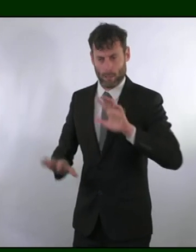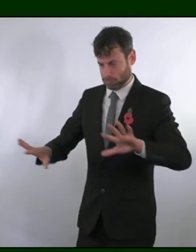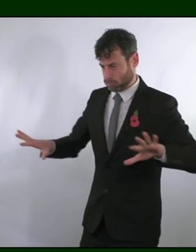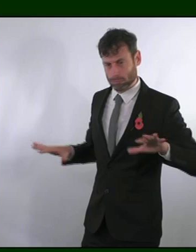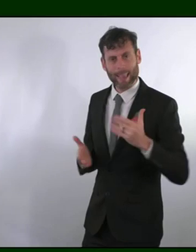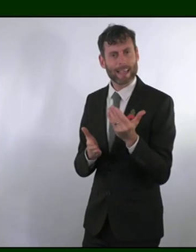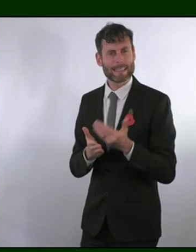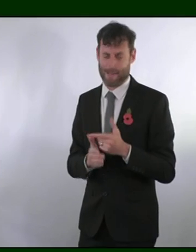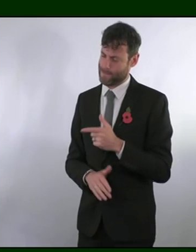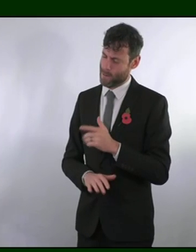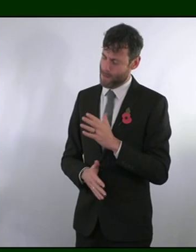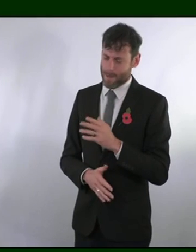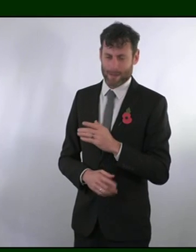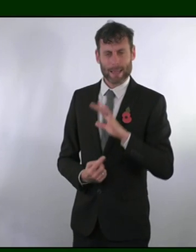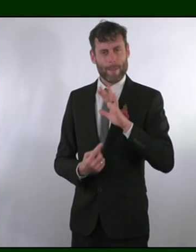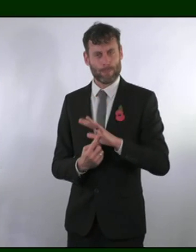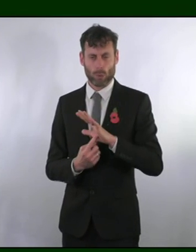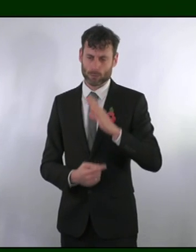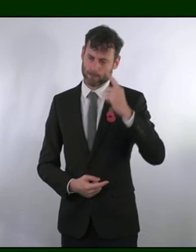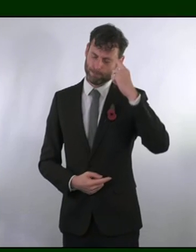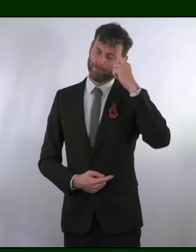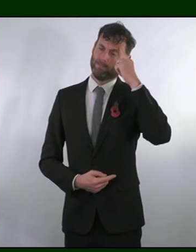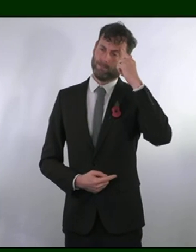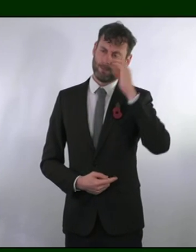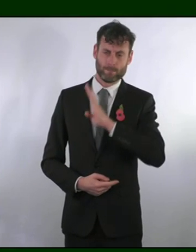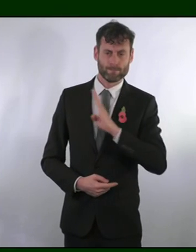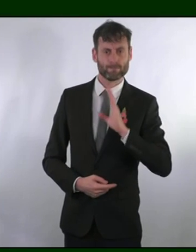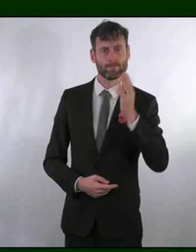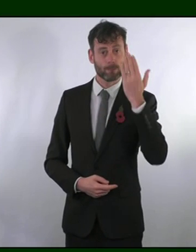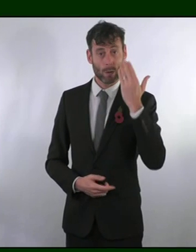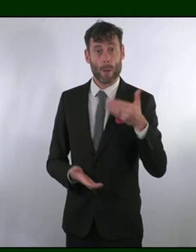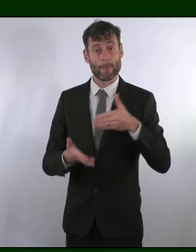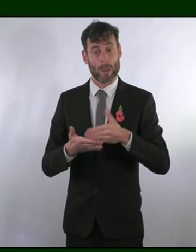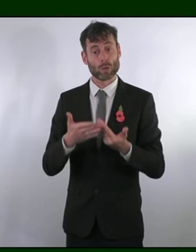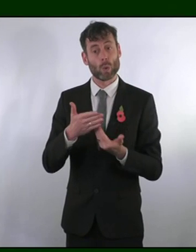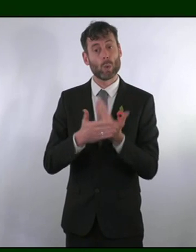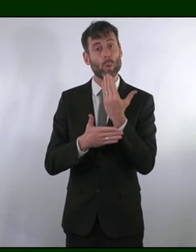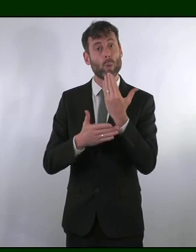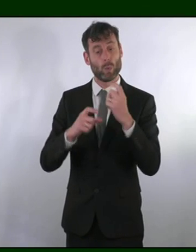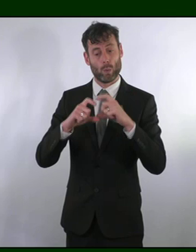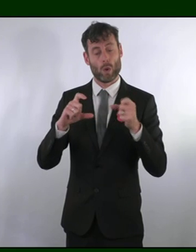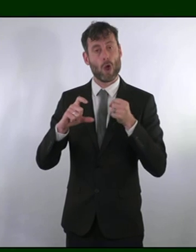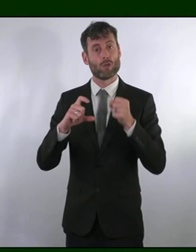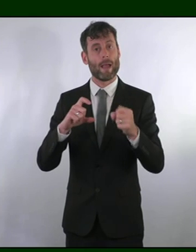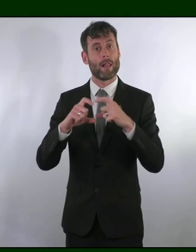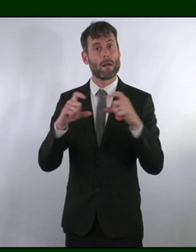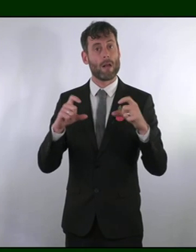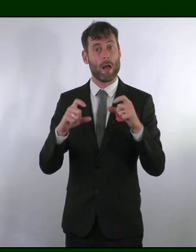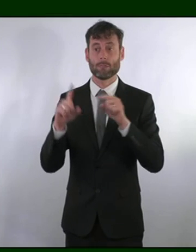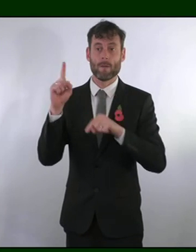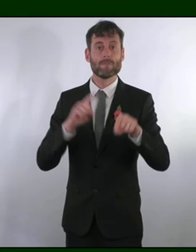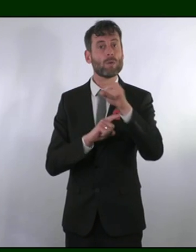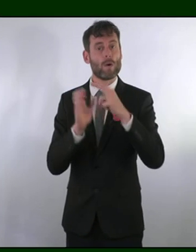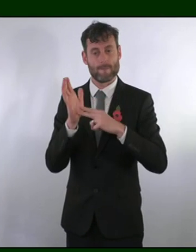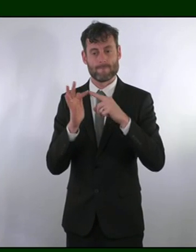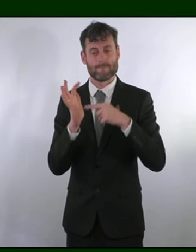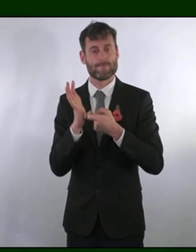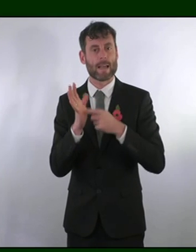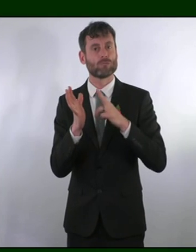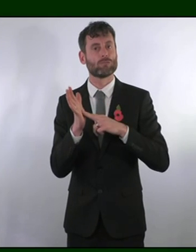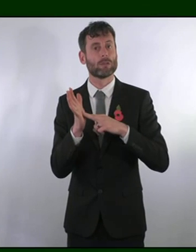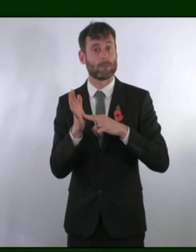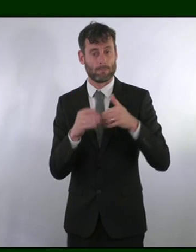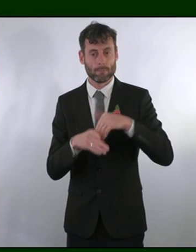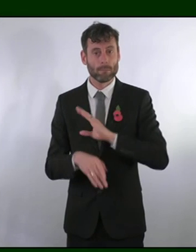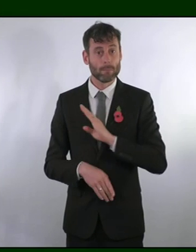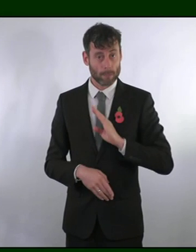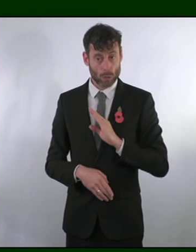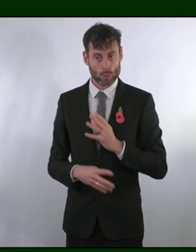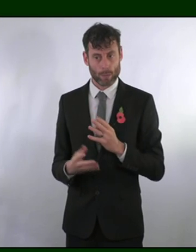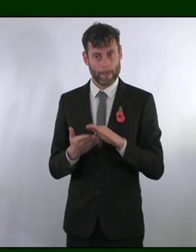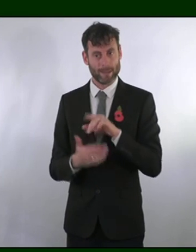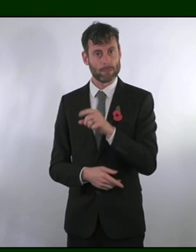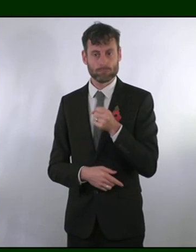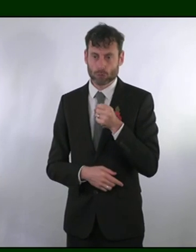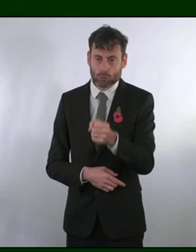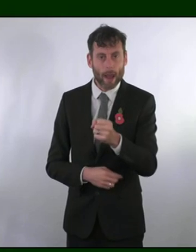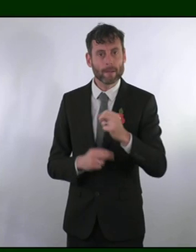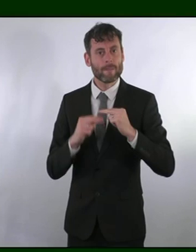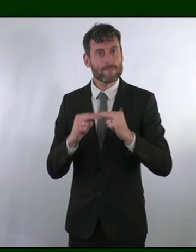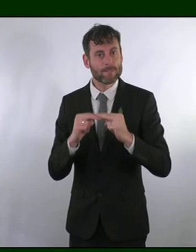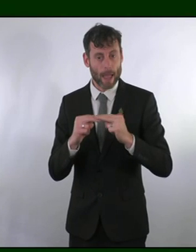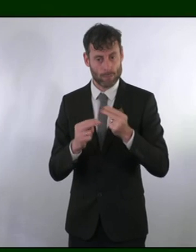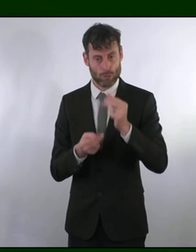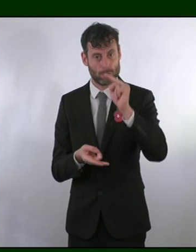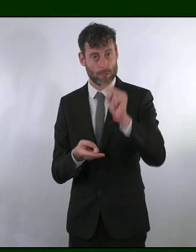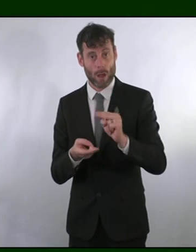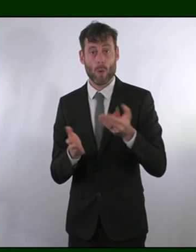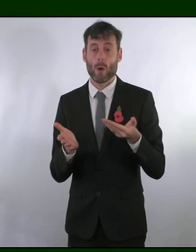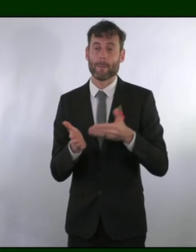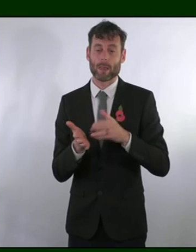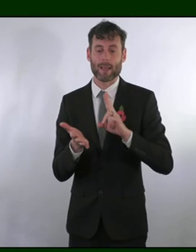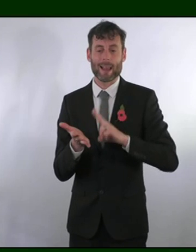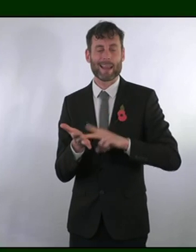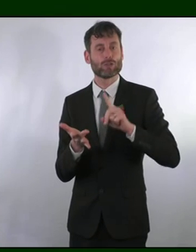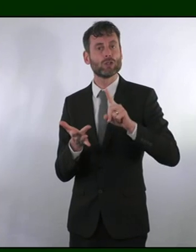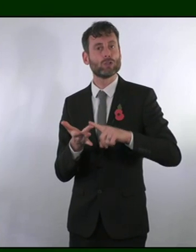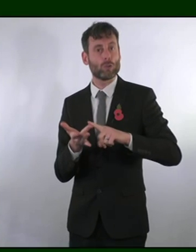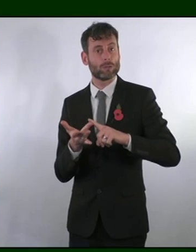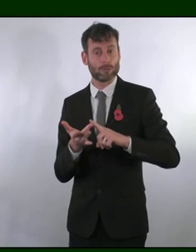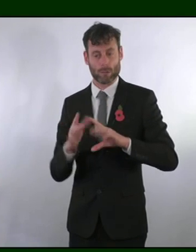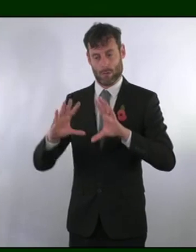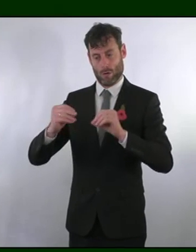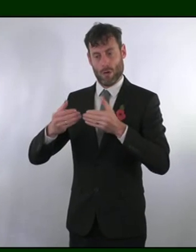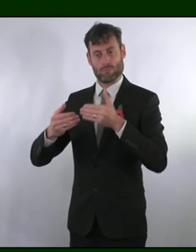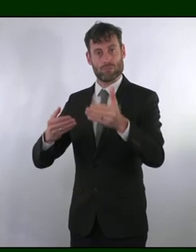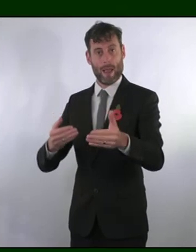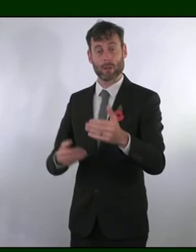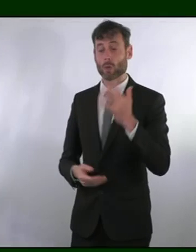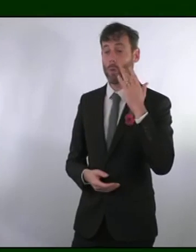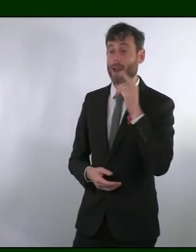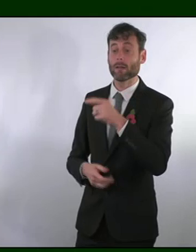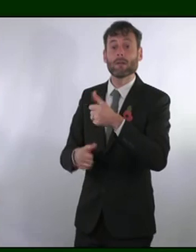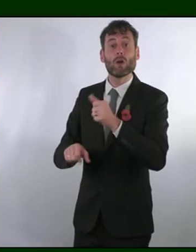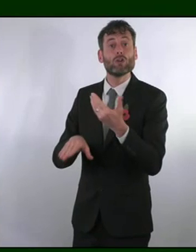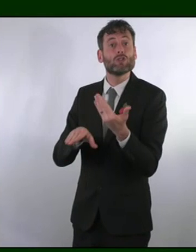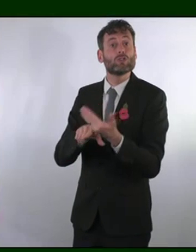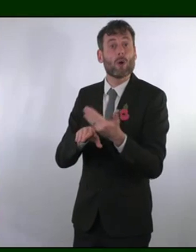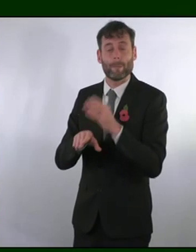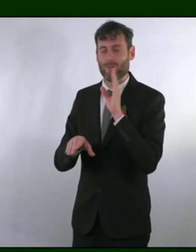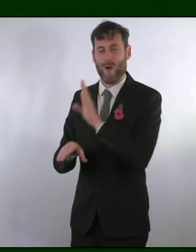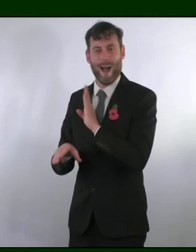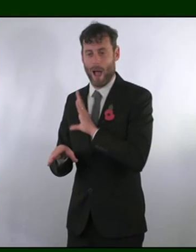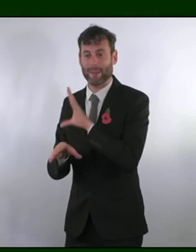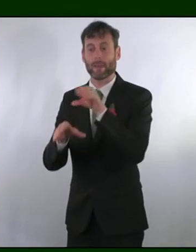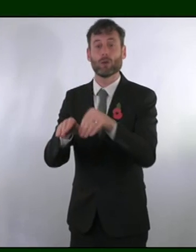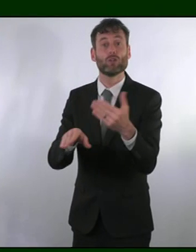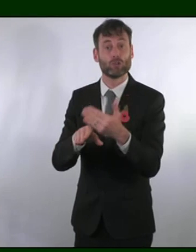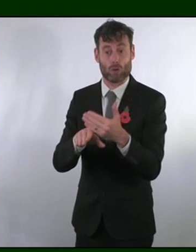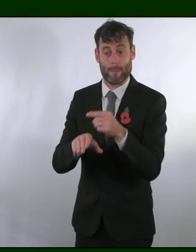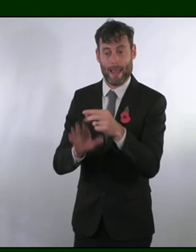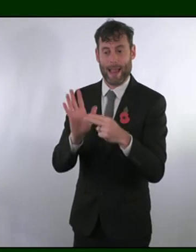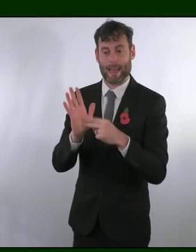As we salute our veterans, I just want to remind the House that we have launched a new railcard for our veterans and their families that will entitle them to substantial reductions in rail fares, and that we are introducing a national insurance break for employers of veterans in their first year of employment.